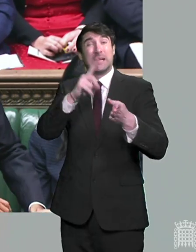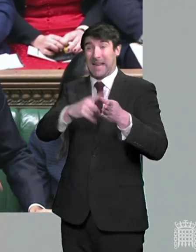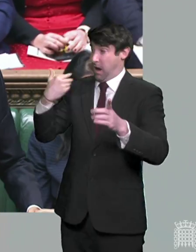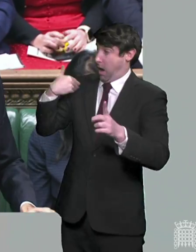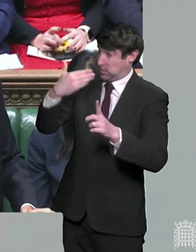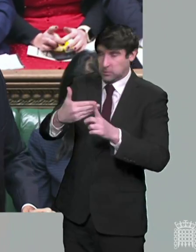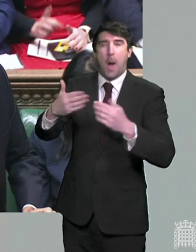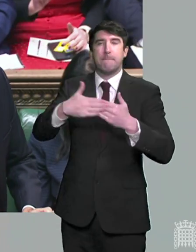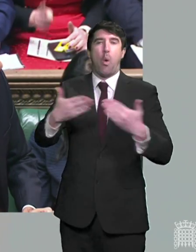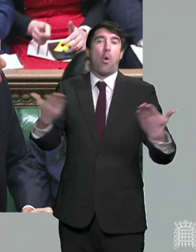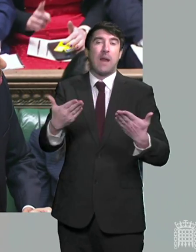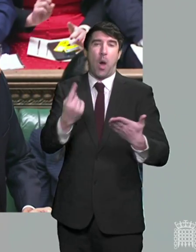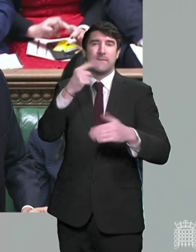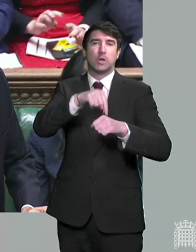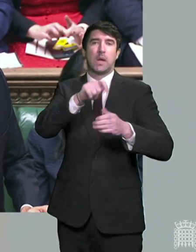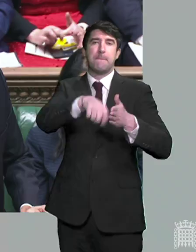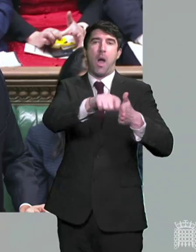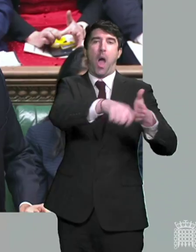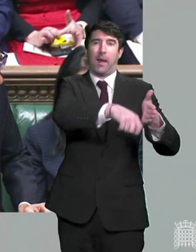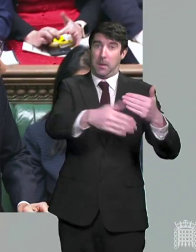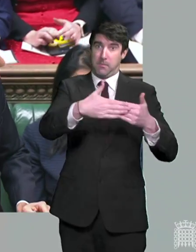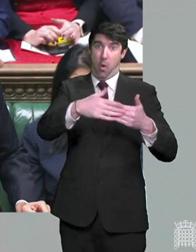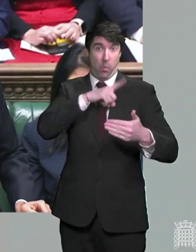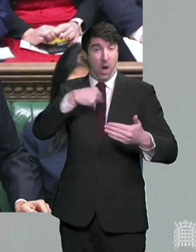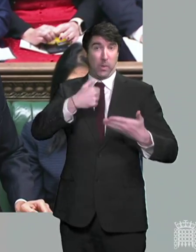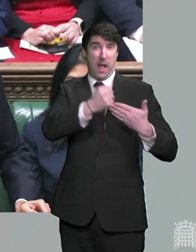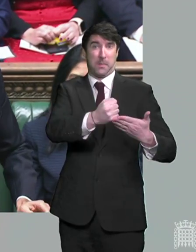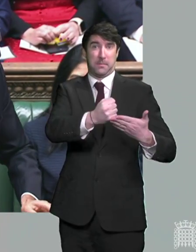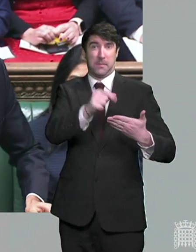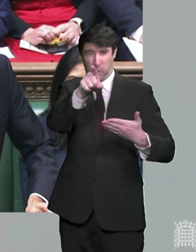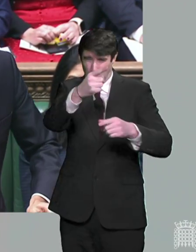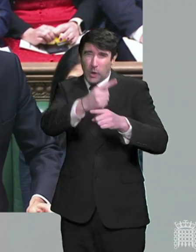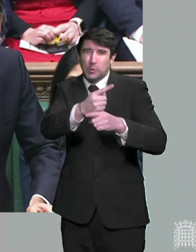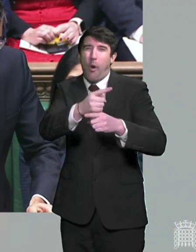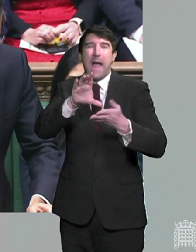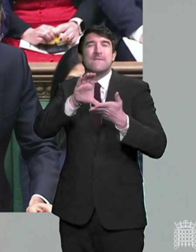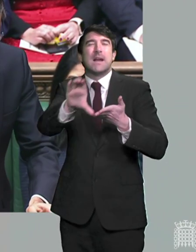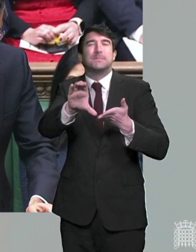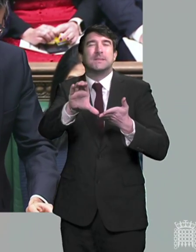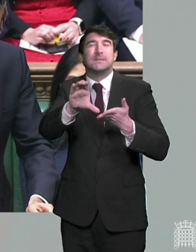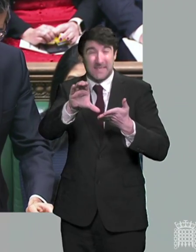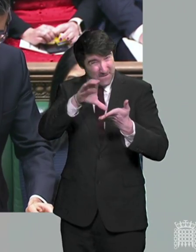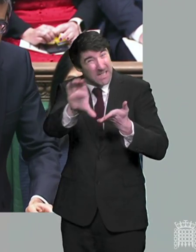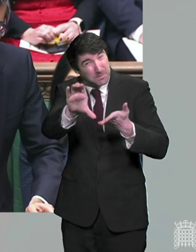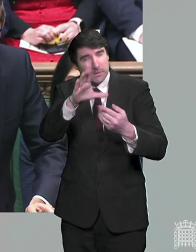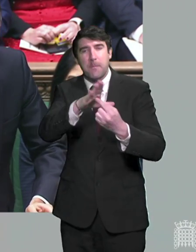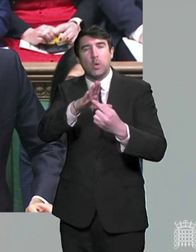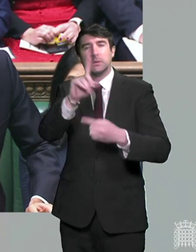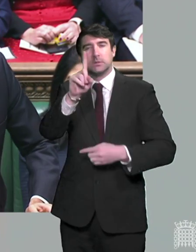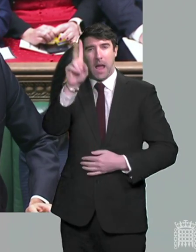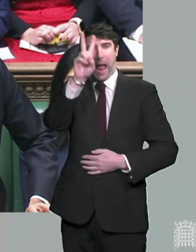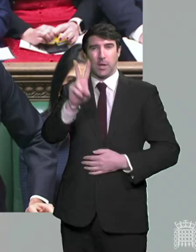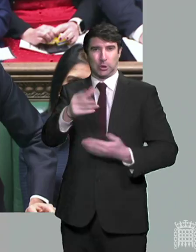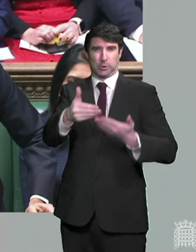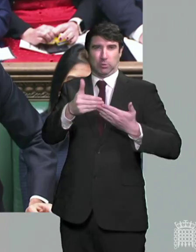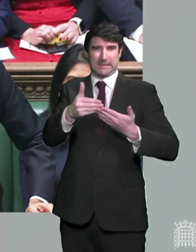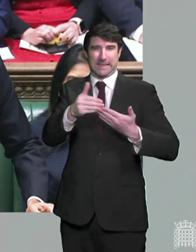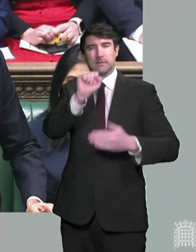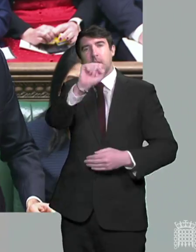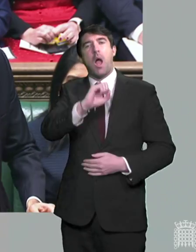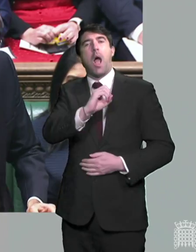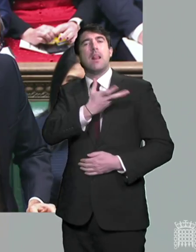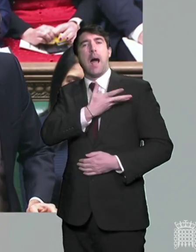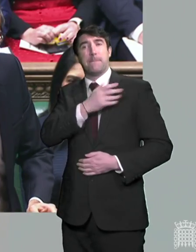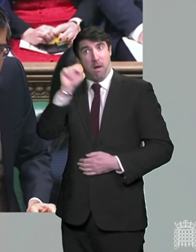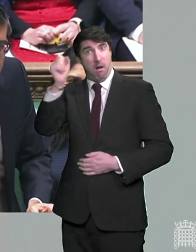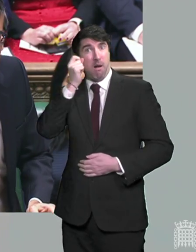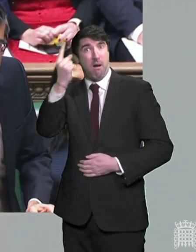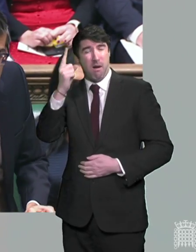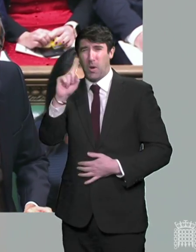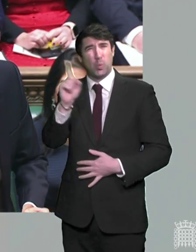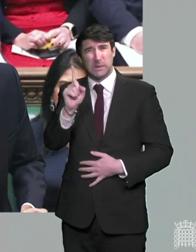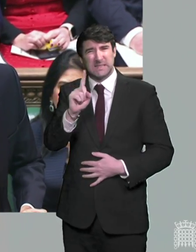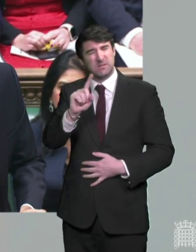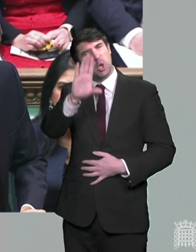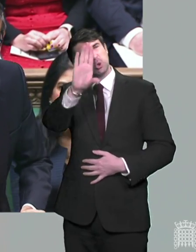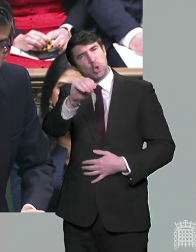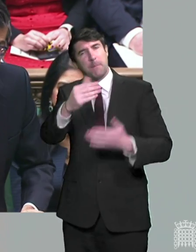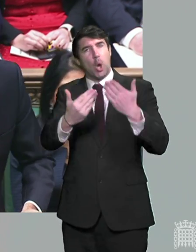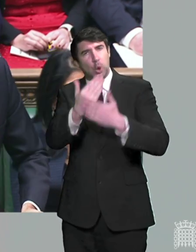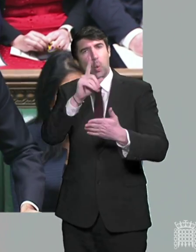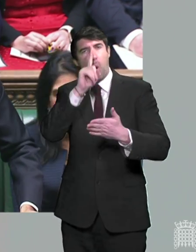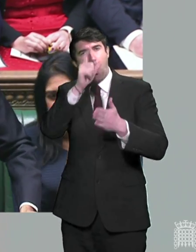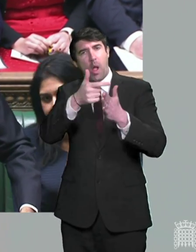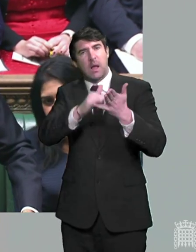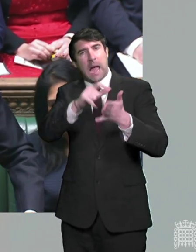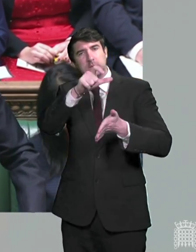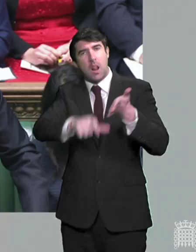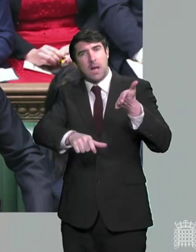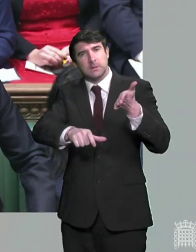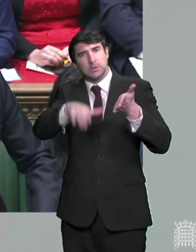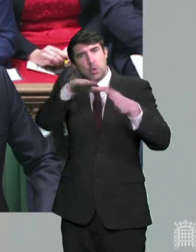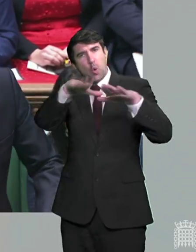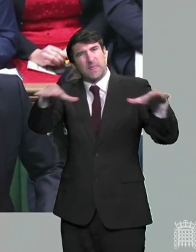The right honourable and learned Gentleman talks about investing for the long term of our country, and that is important when it comes to energy security, but Labour’s policy is to oppose any new oil and gas licences in the North sea.